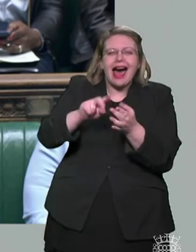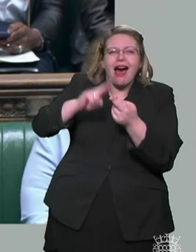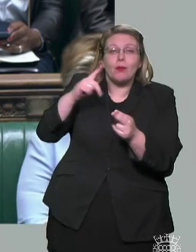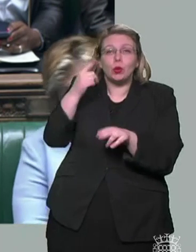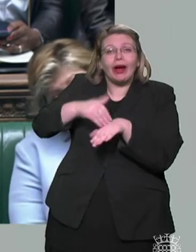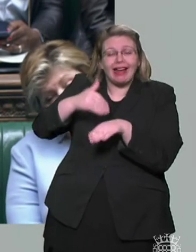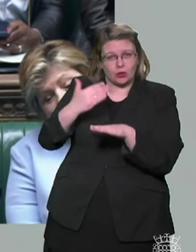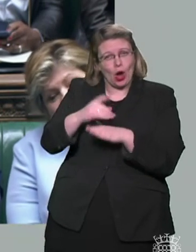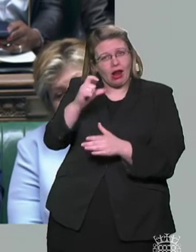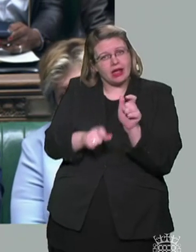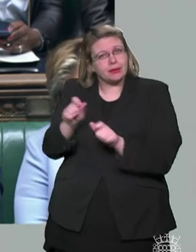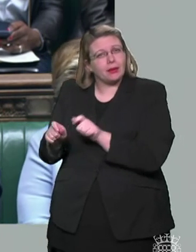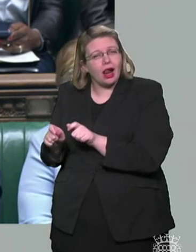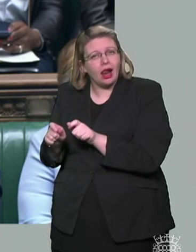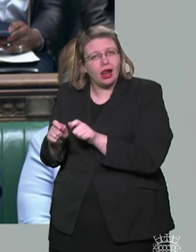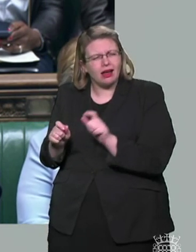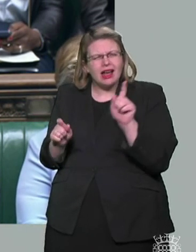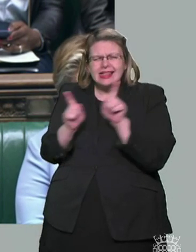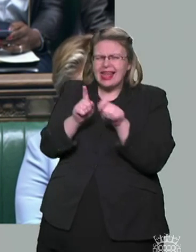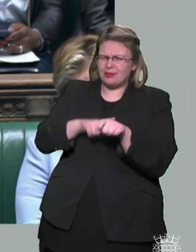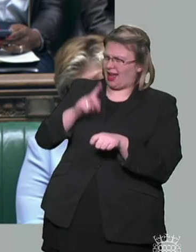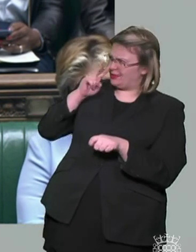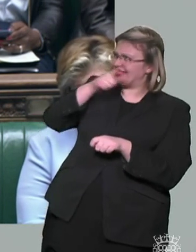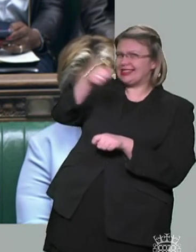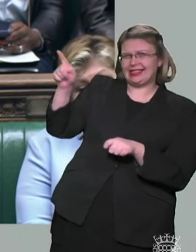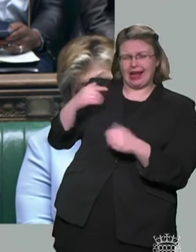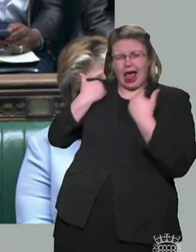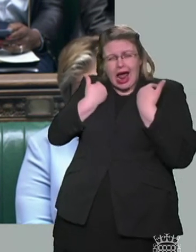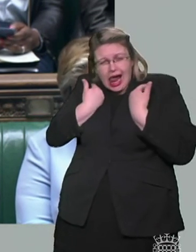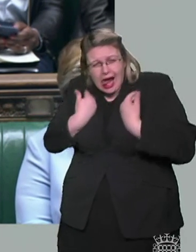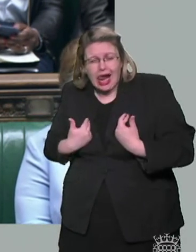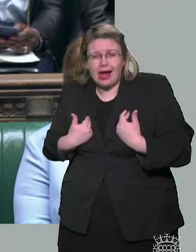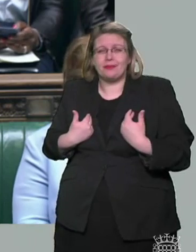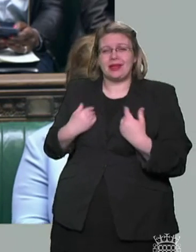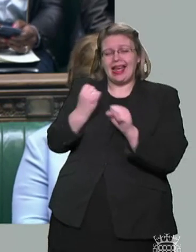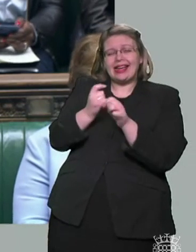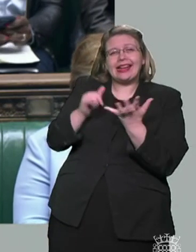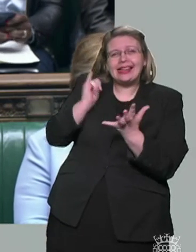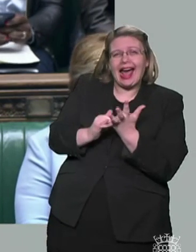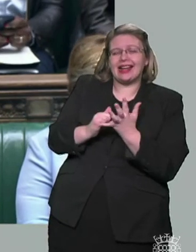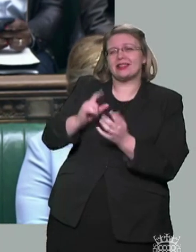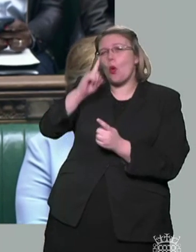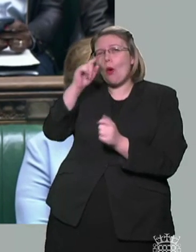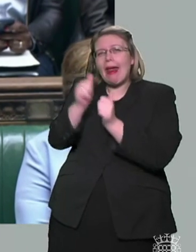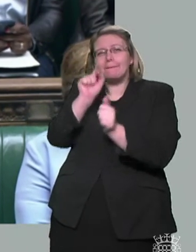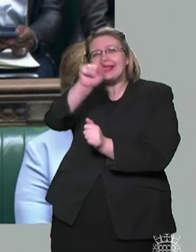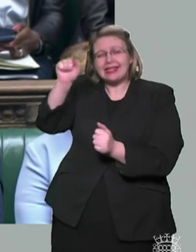All of this while oil and gas companies see unexpected bumper profits.